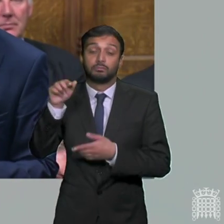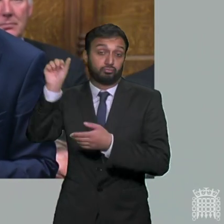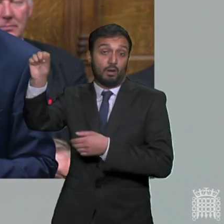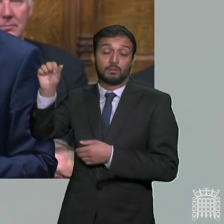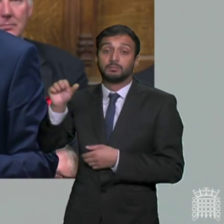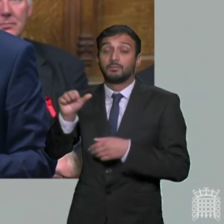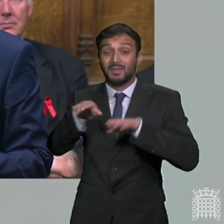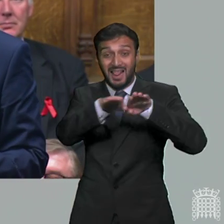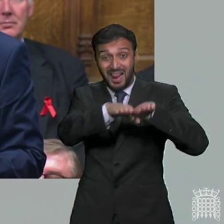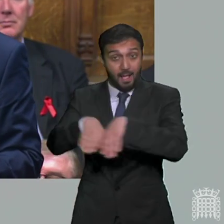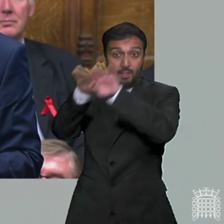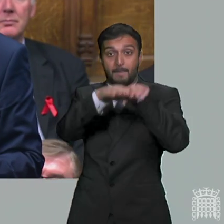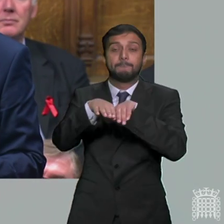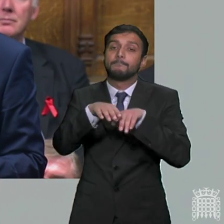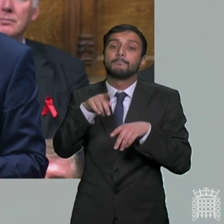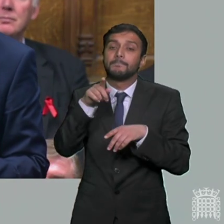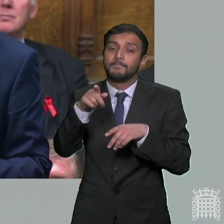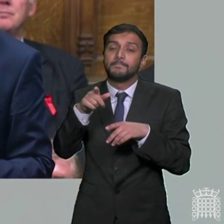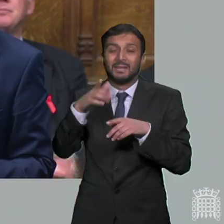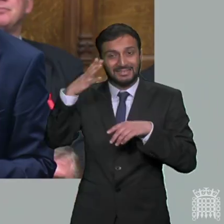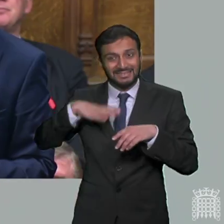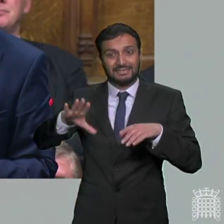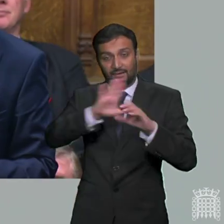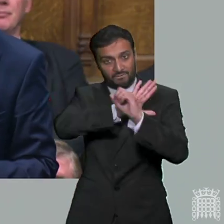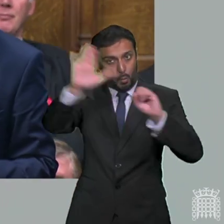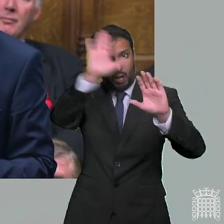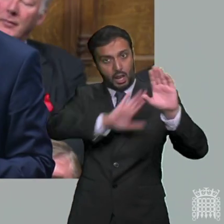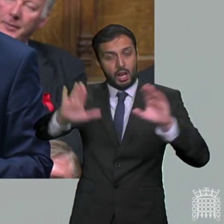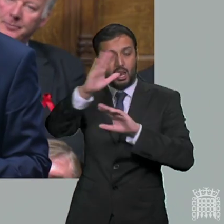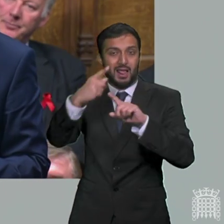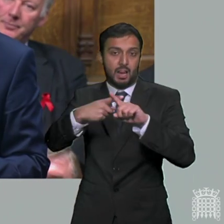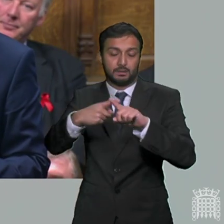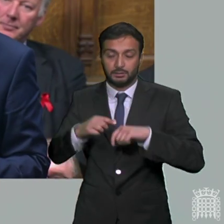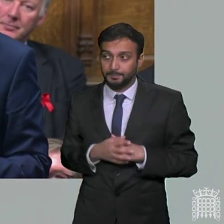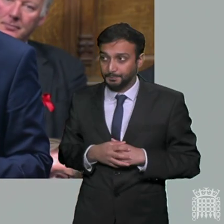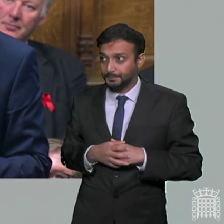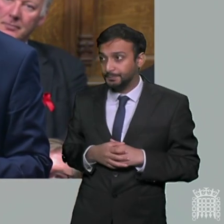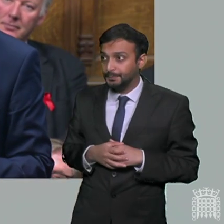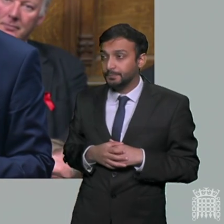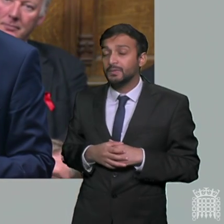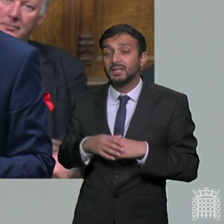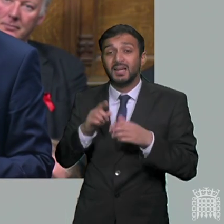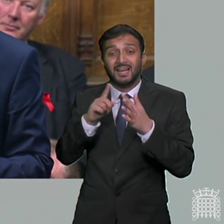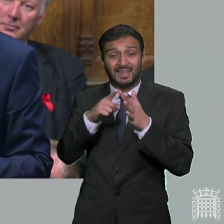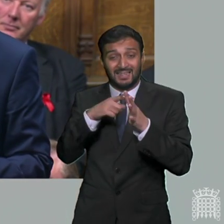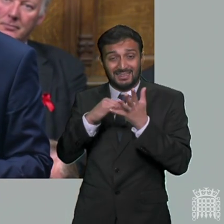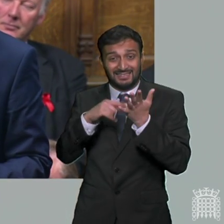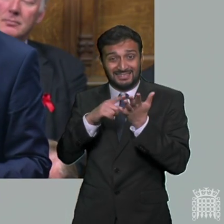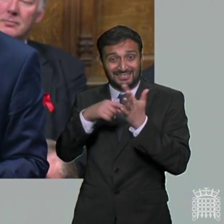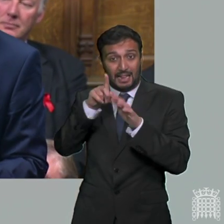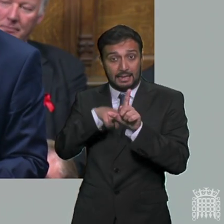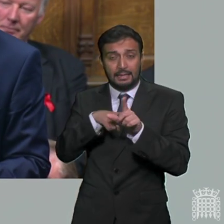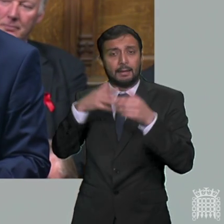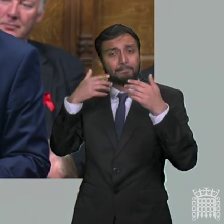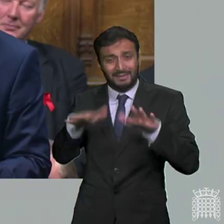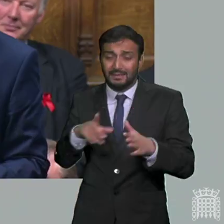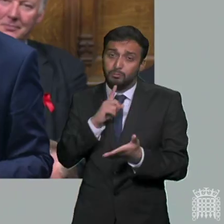As a Southampton man, my right honourable Friend the Prime Minister will know that, since the 1970s, Eastleigh has been promised a much-needed Chickenhall Lane bypass.